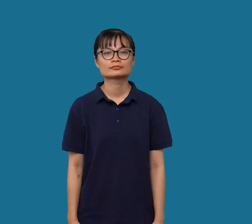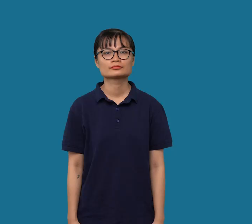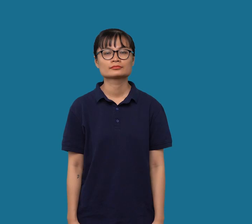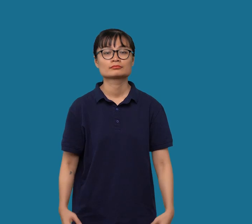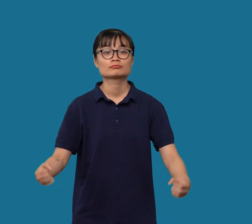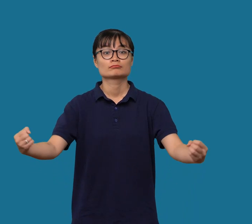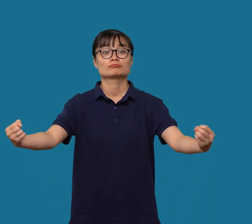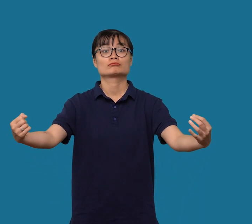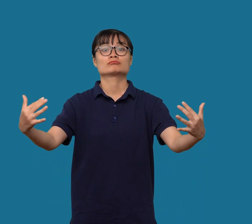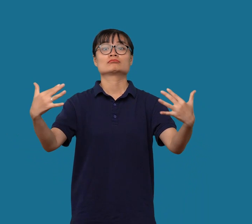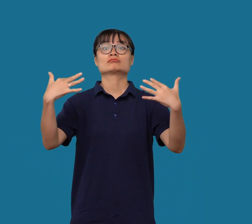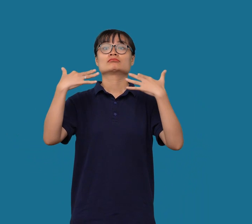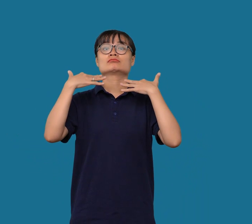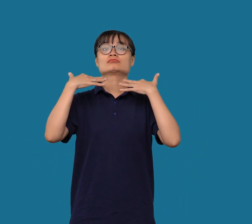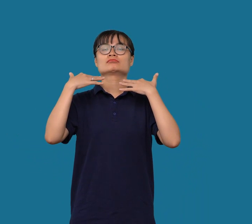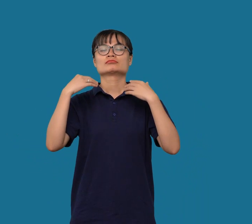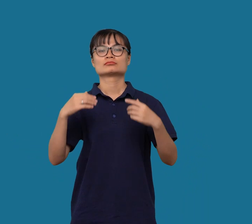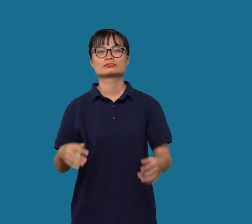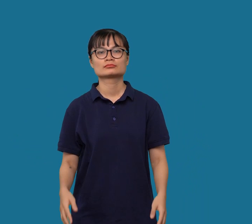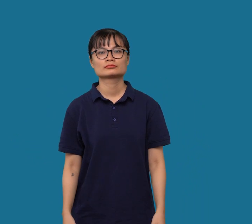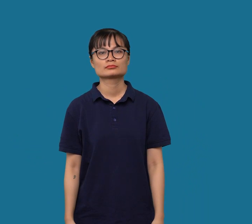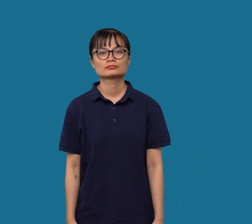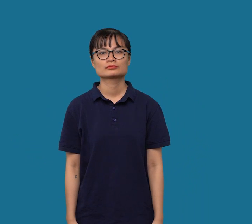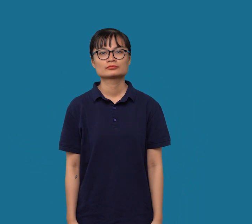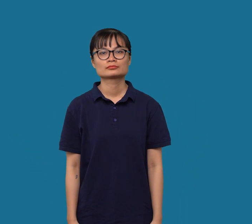xông hơi